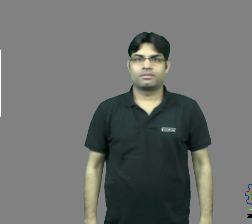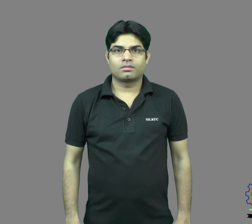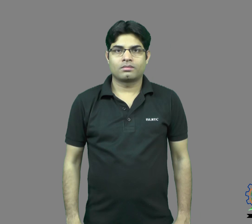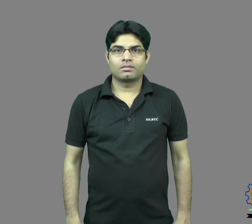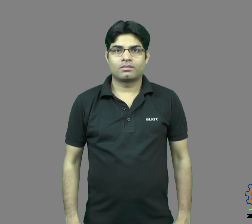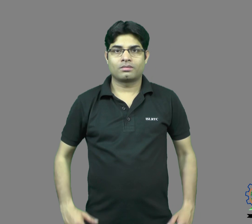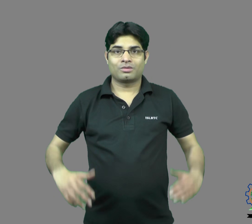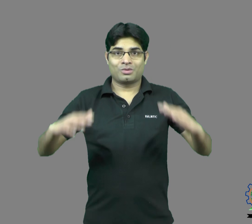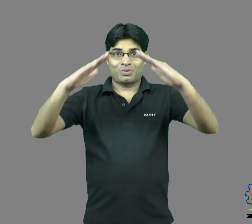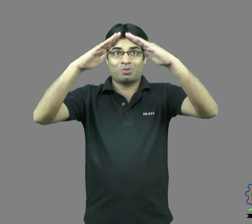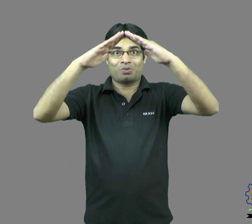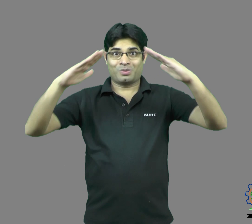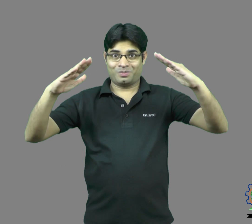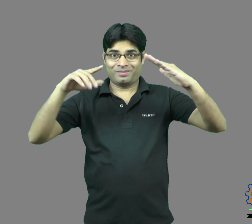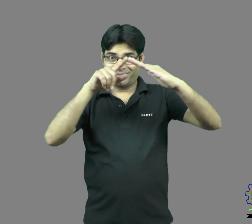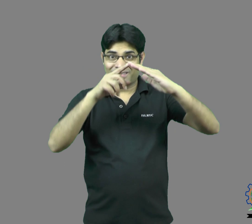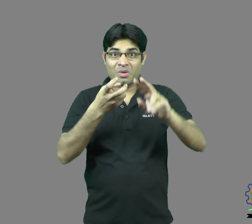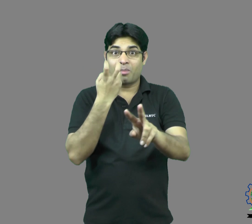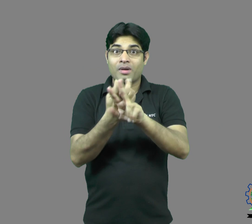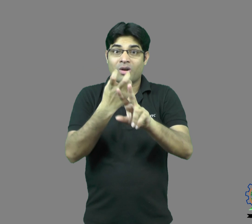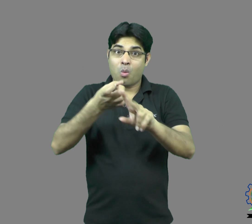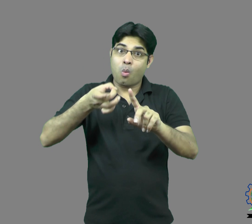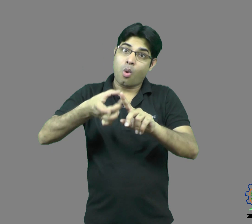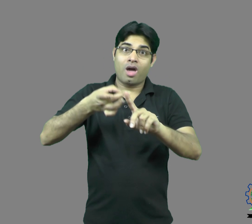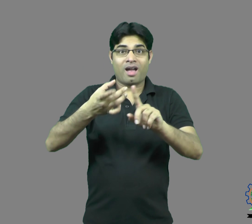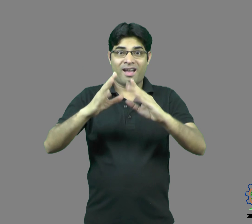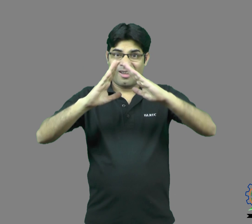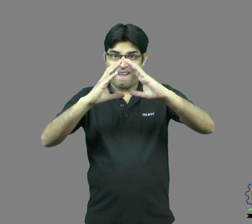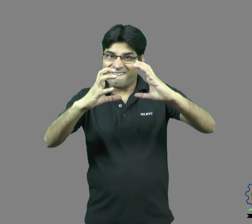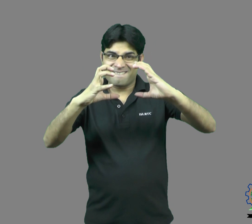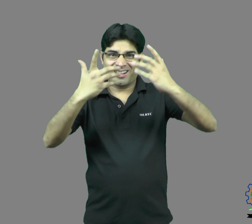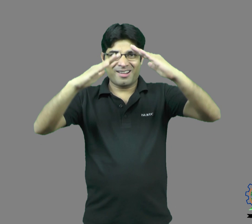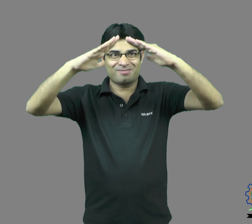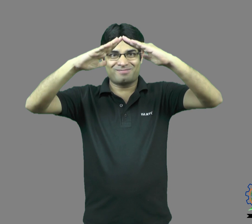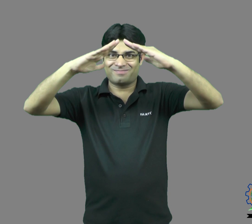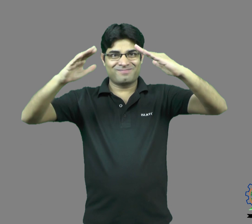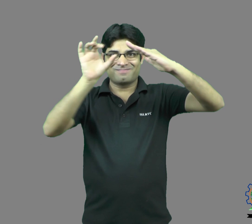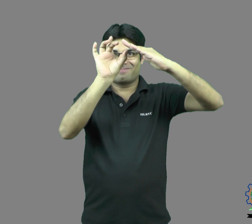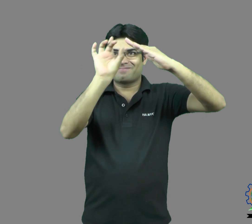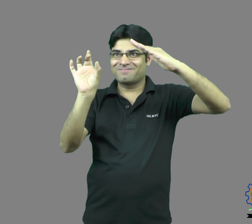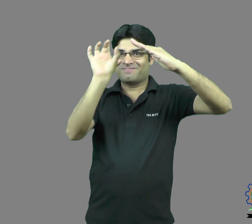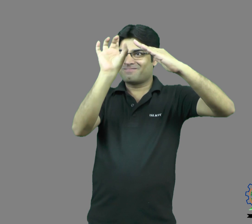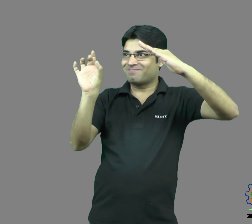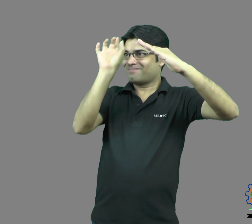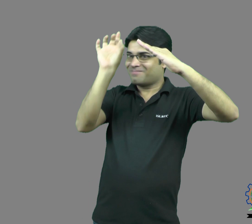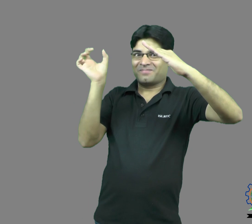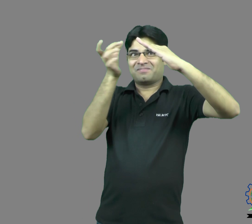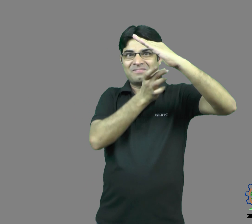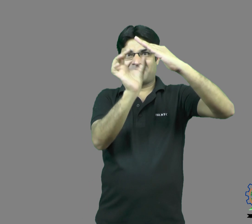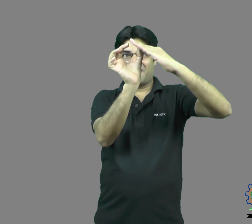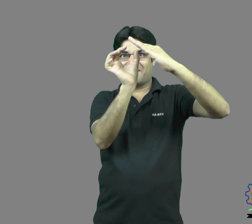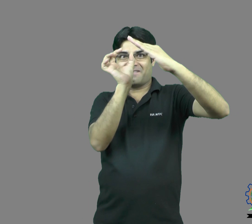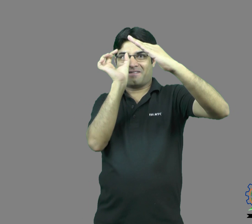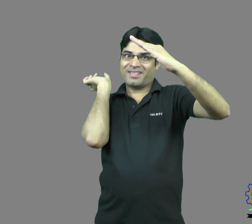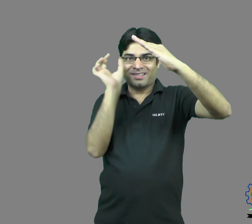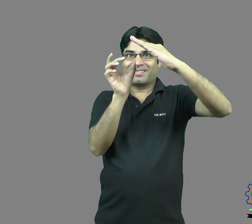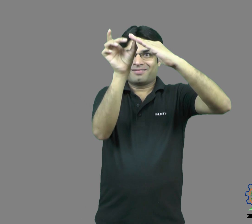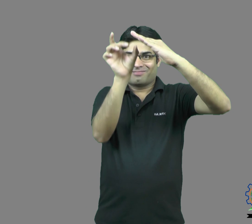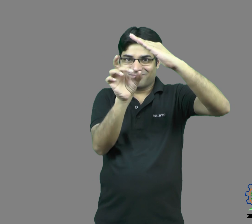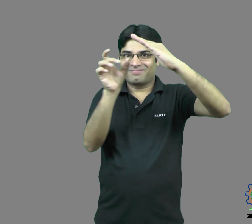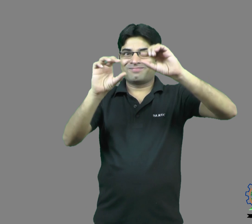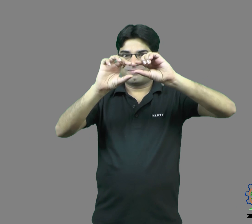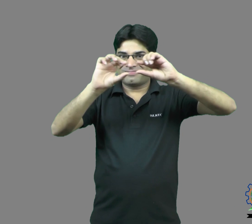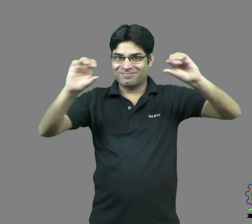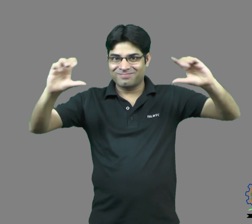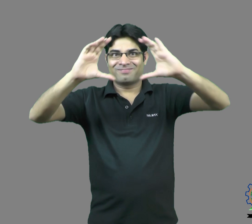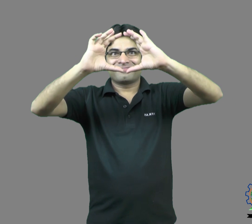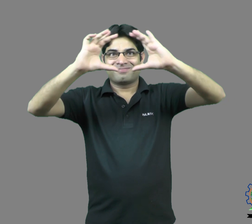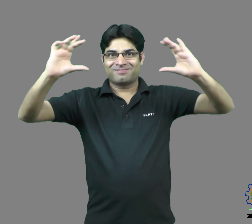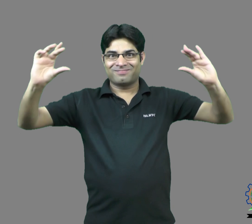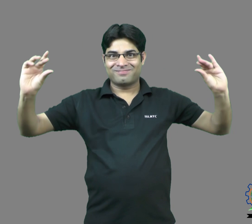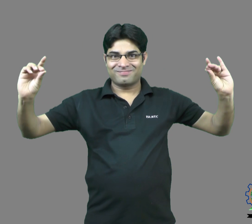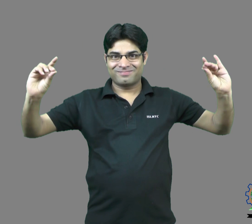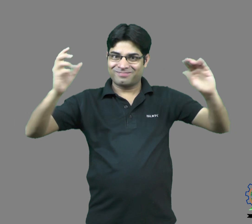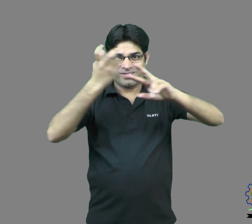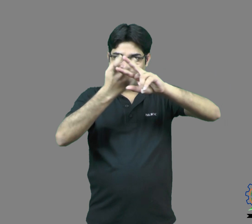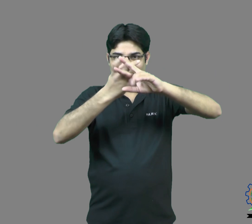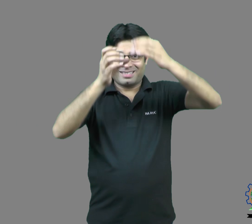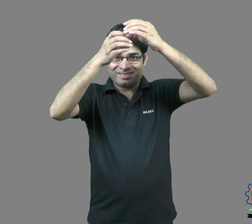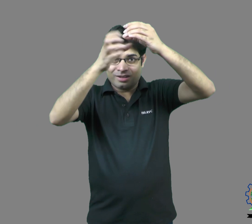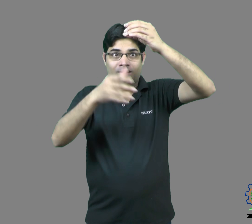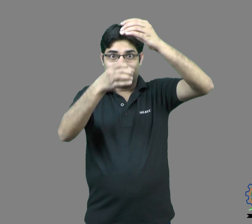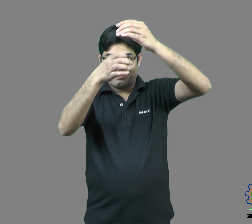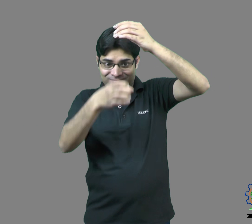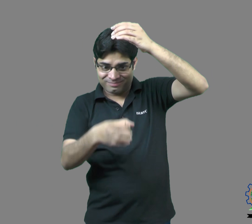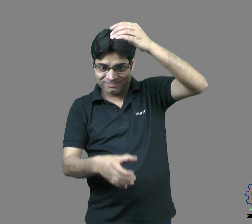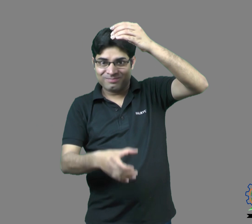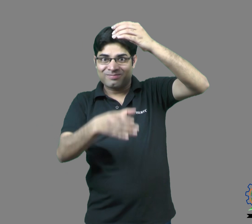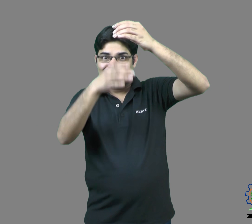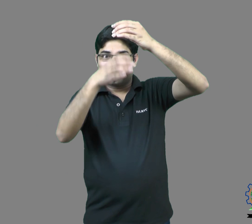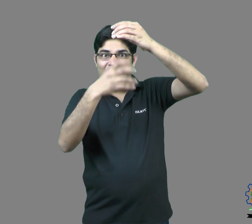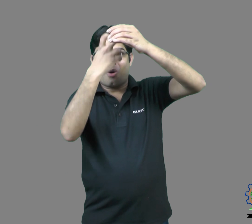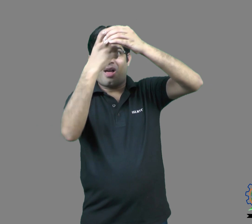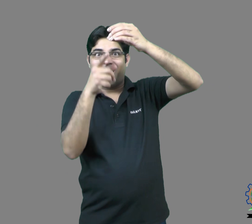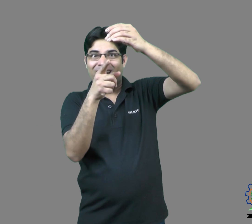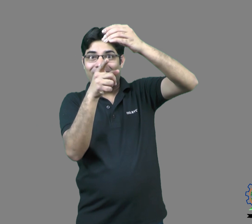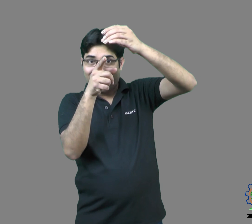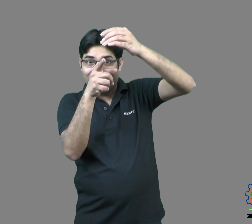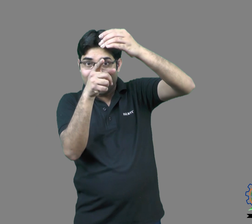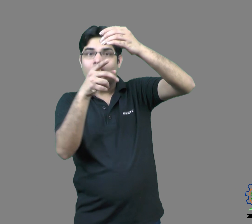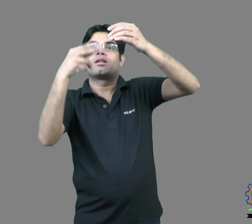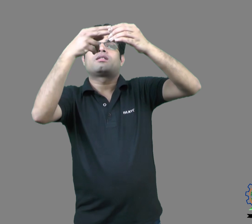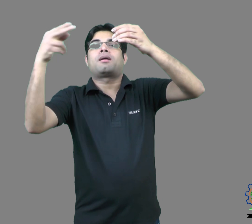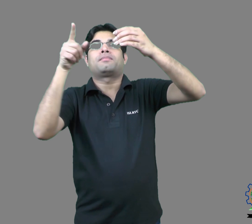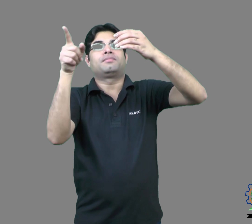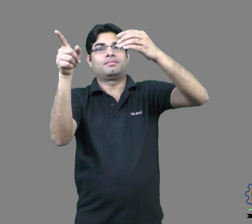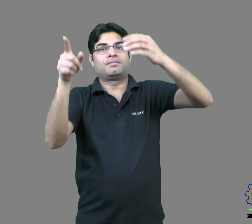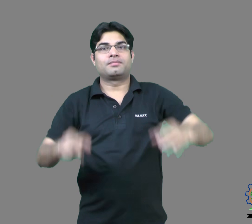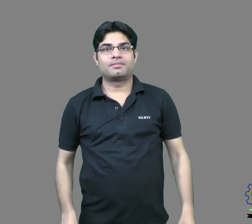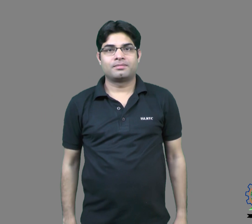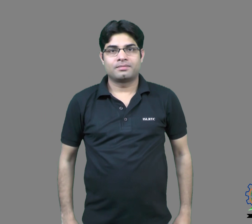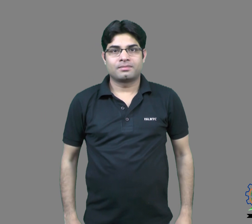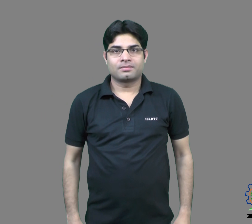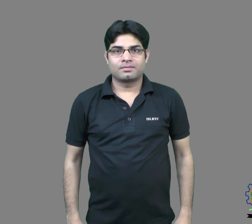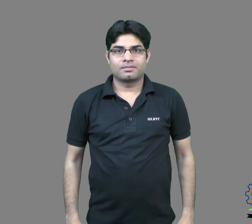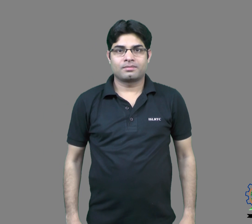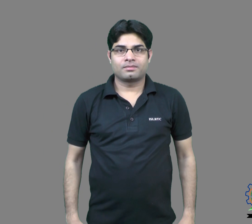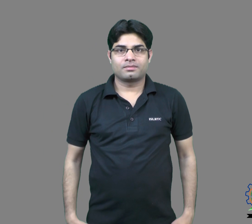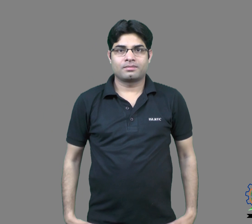Gusset Plate